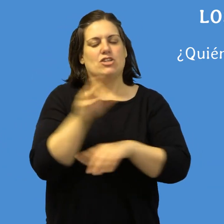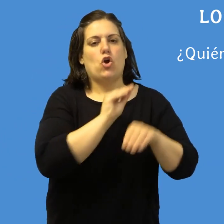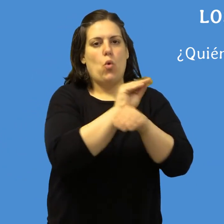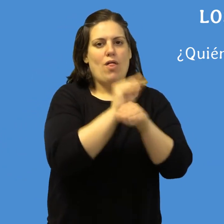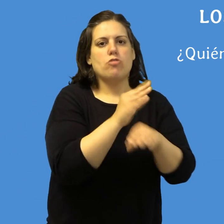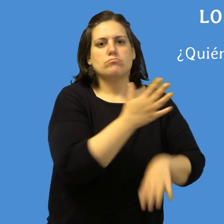cuidar